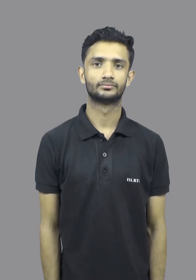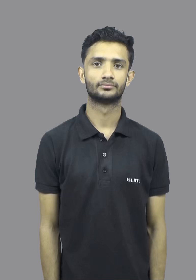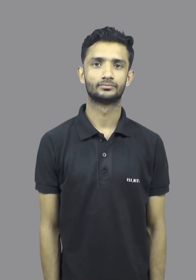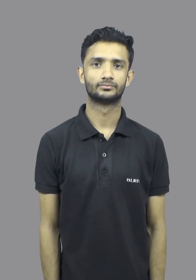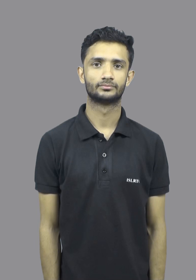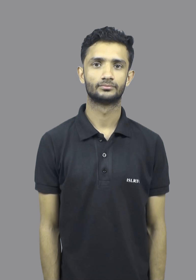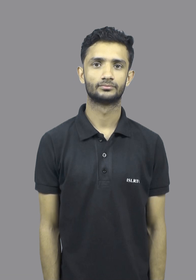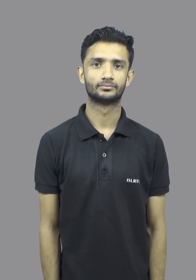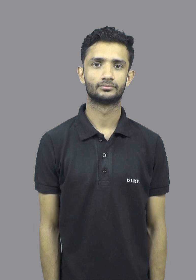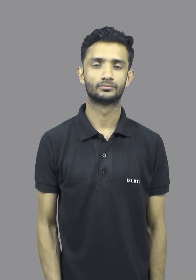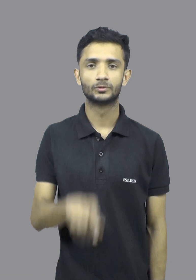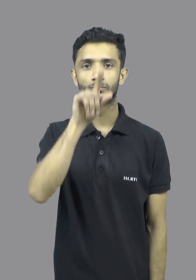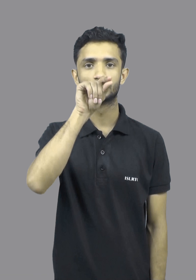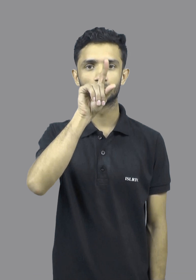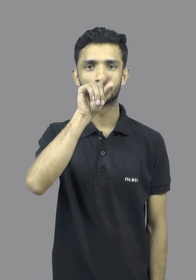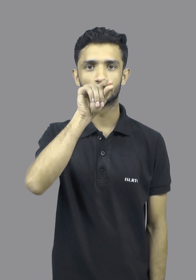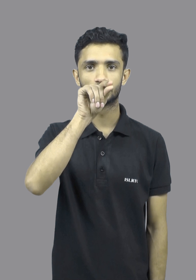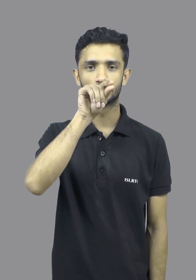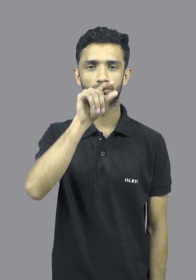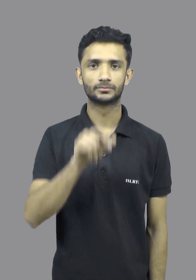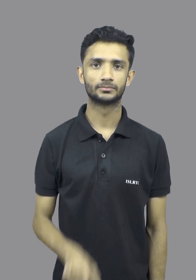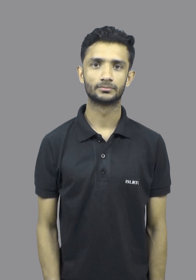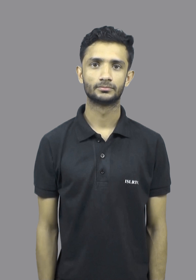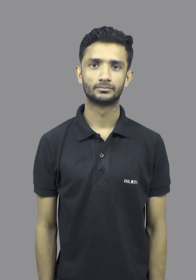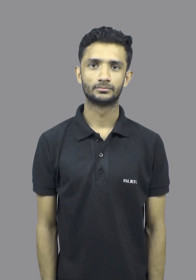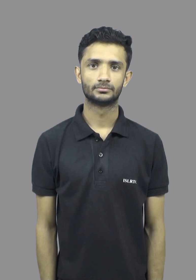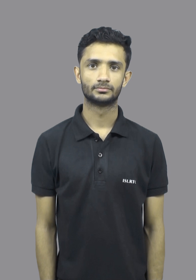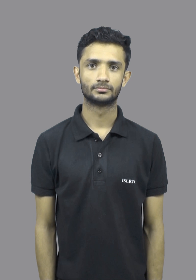Twitter